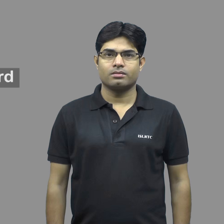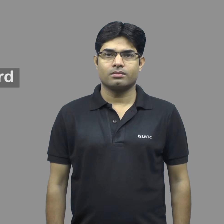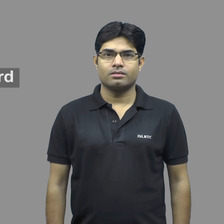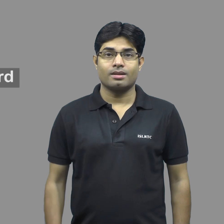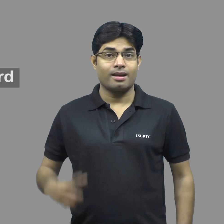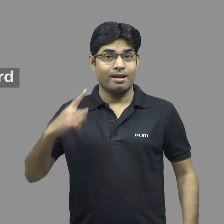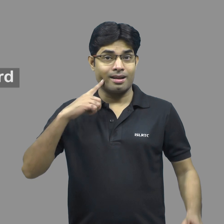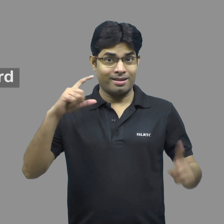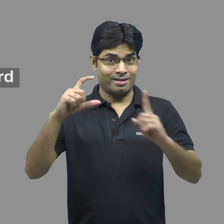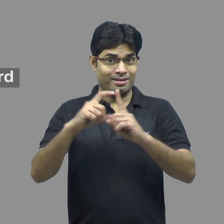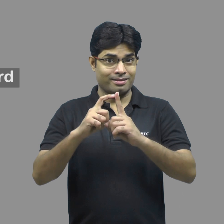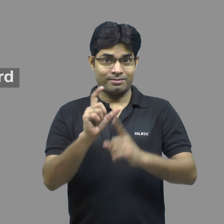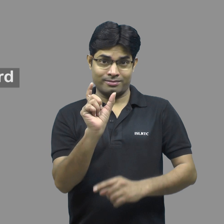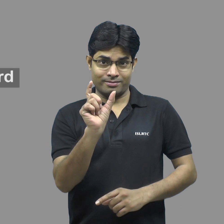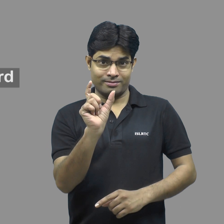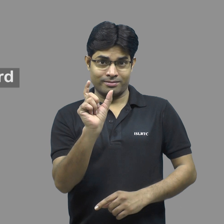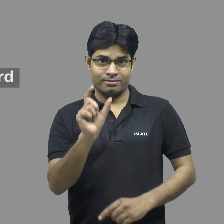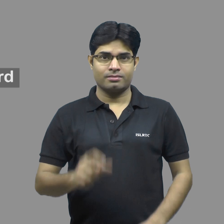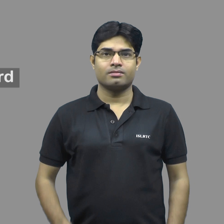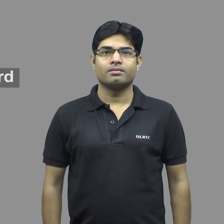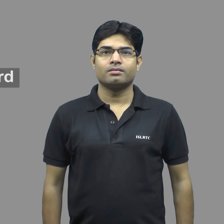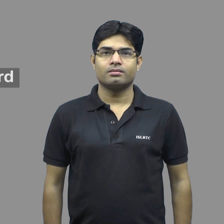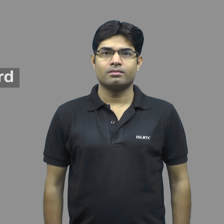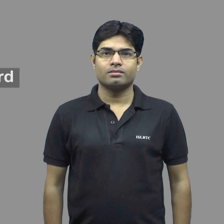Identity Card